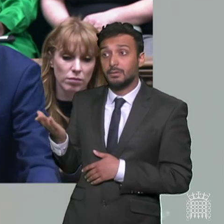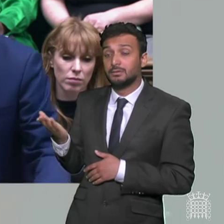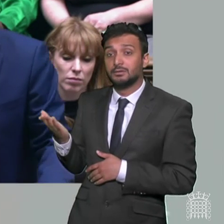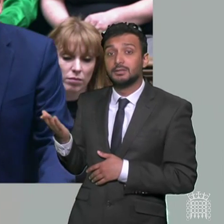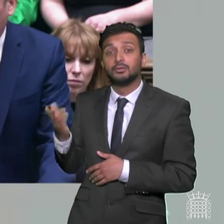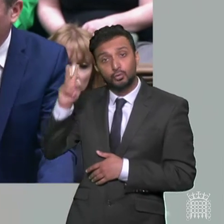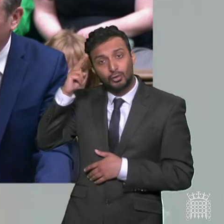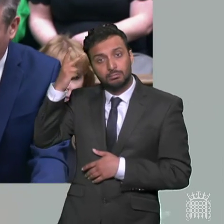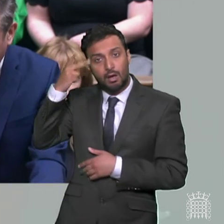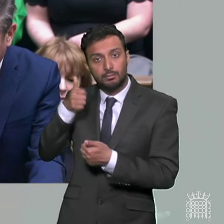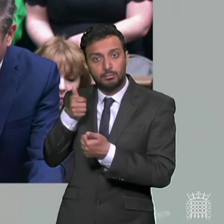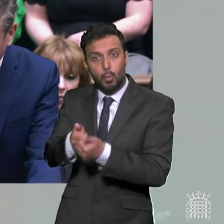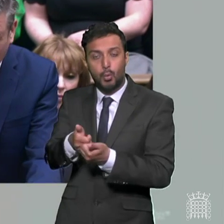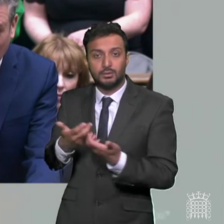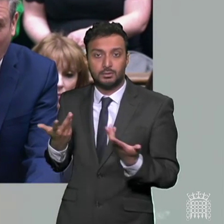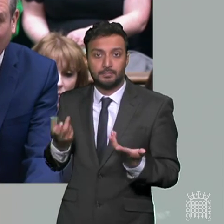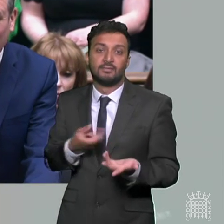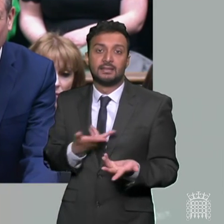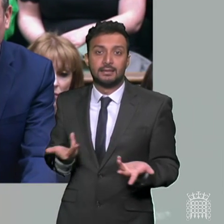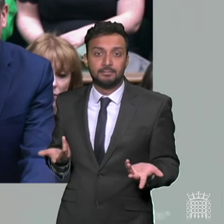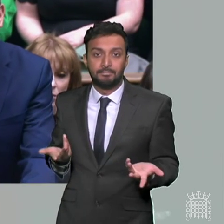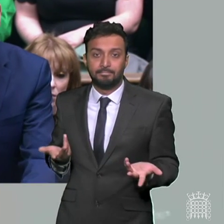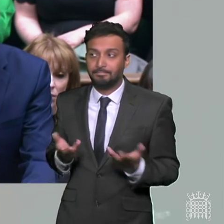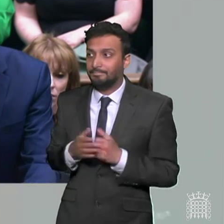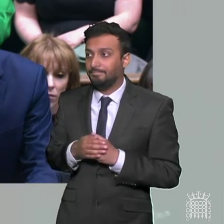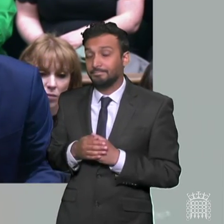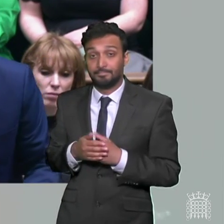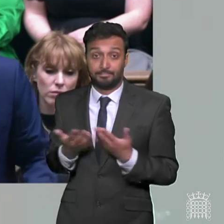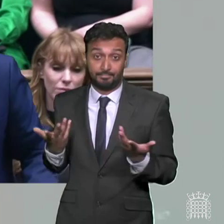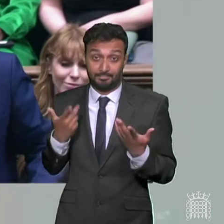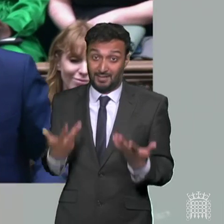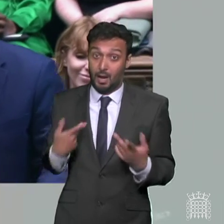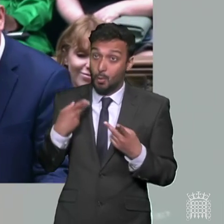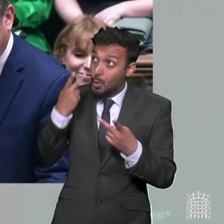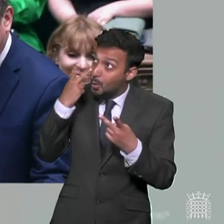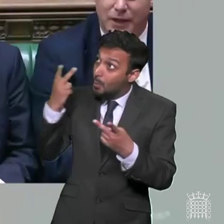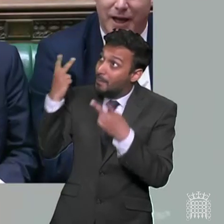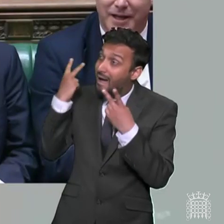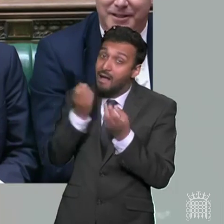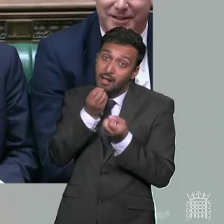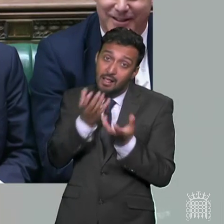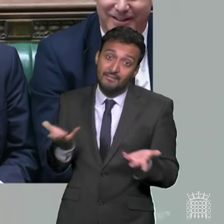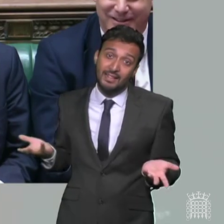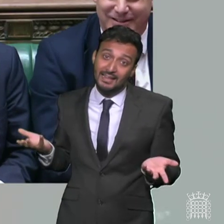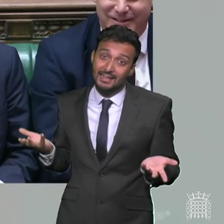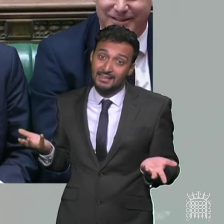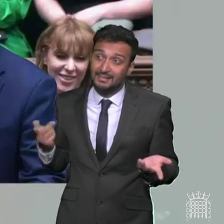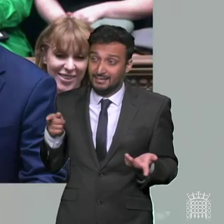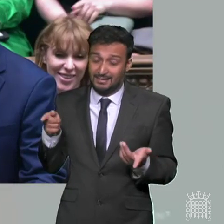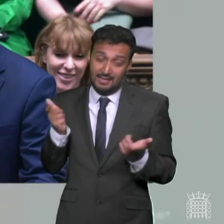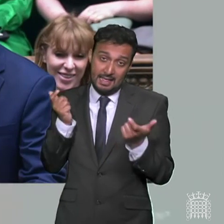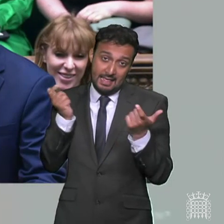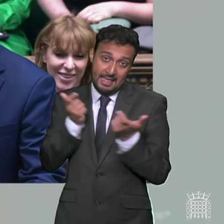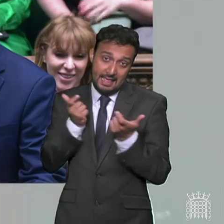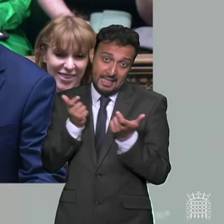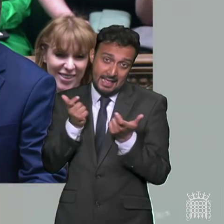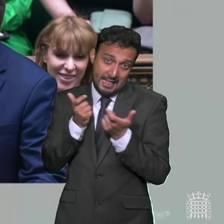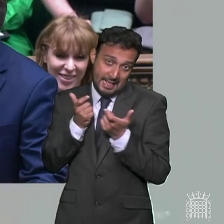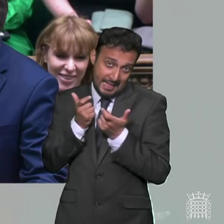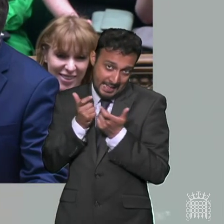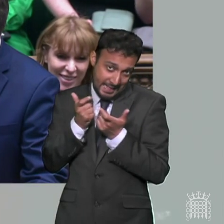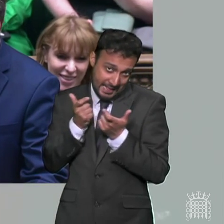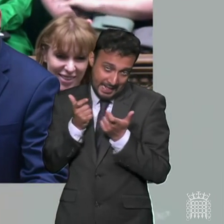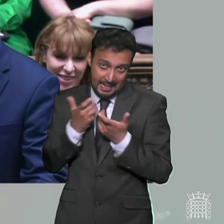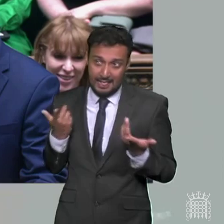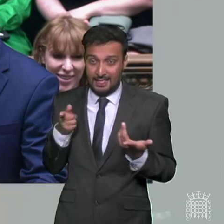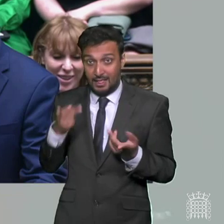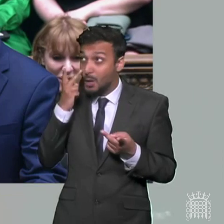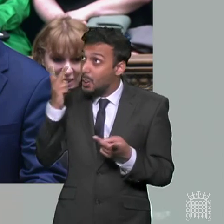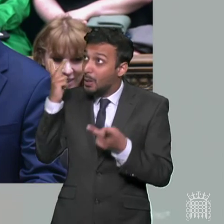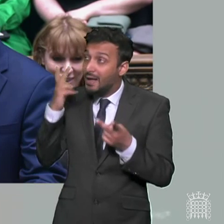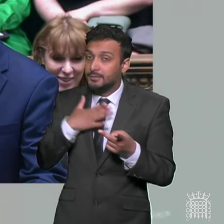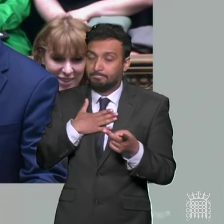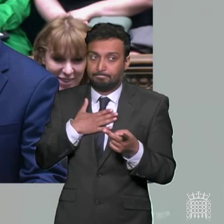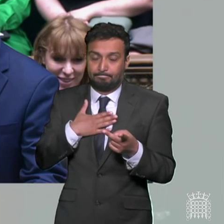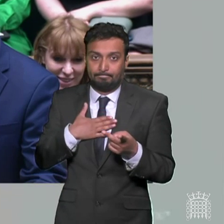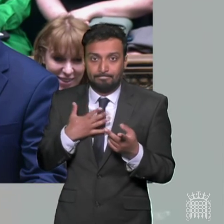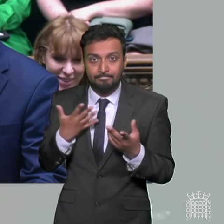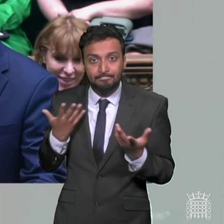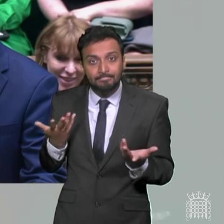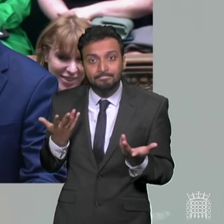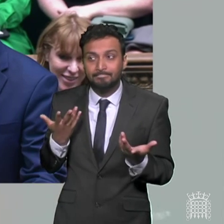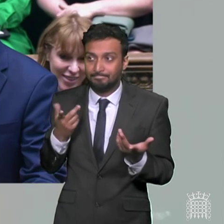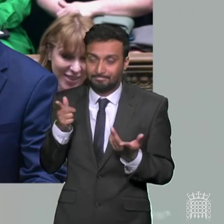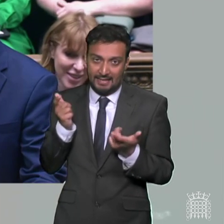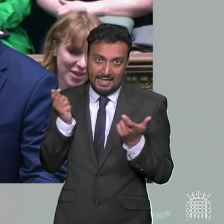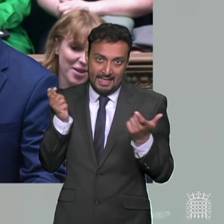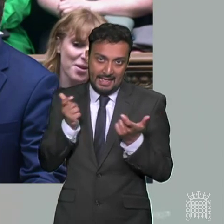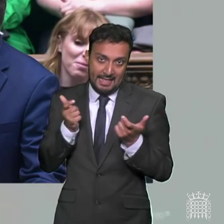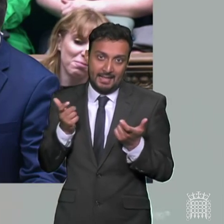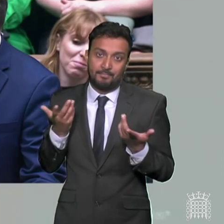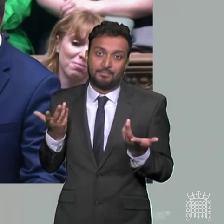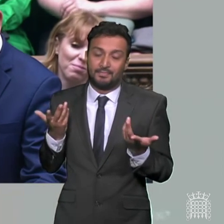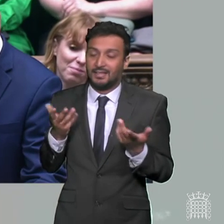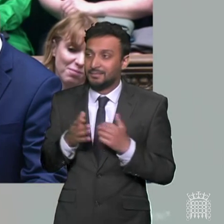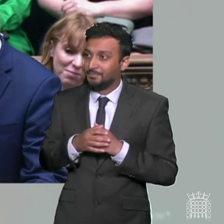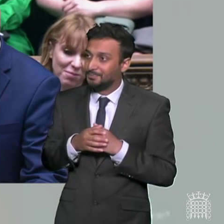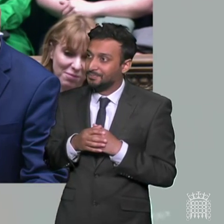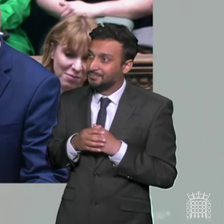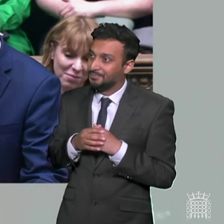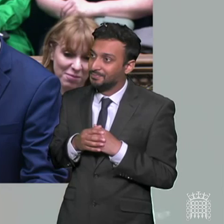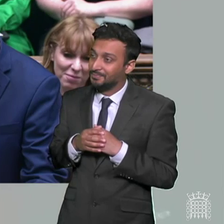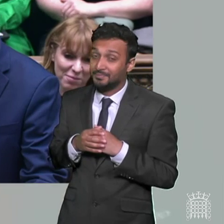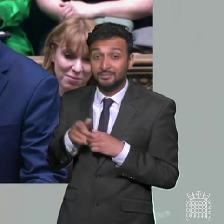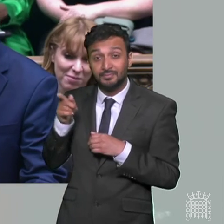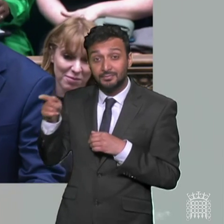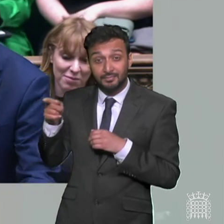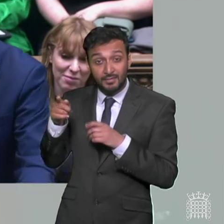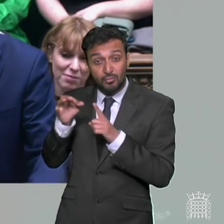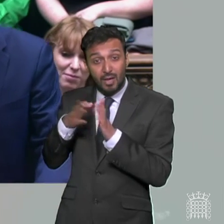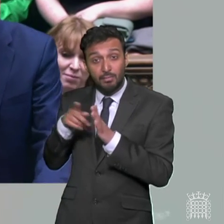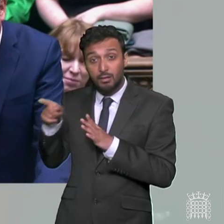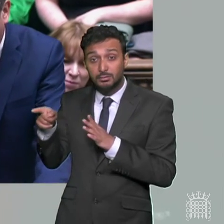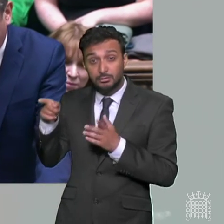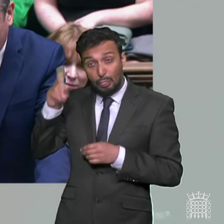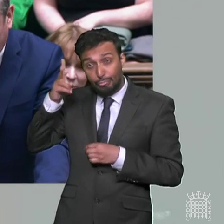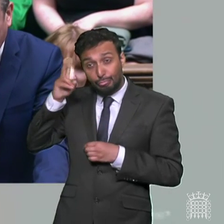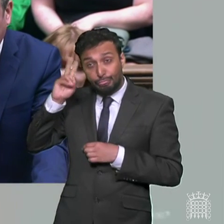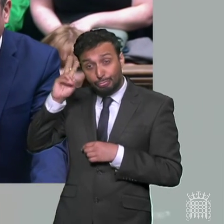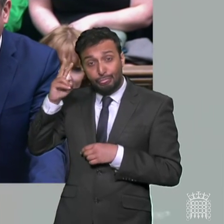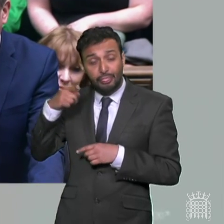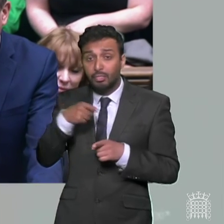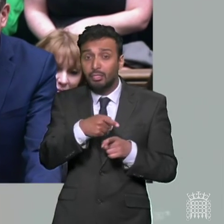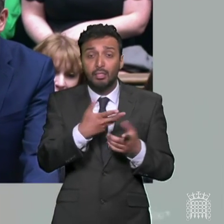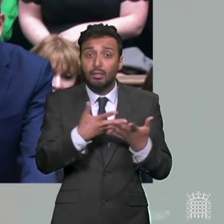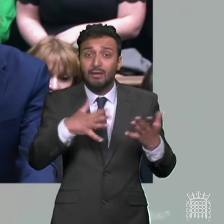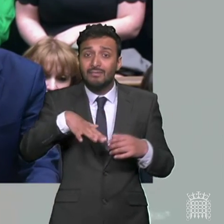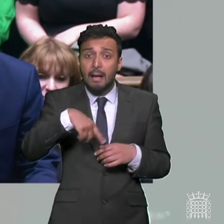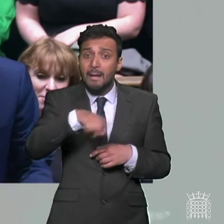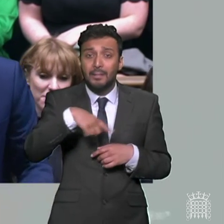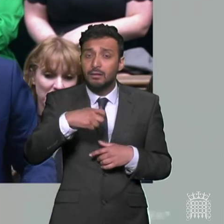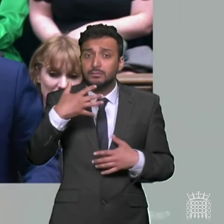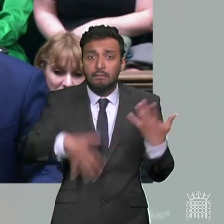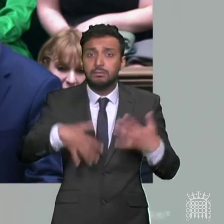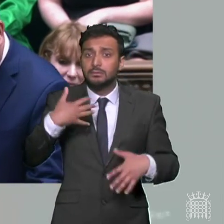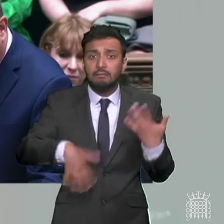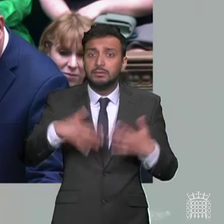Prime Minister, I am told that hindsight is a wonderful thing! But while he dithered and delayed, households across the country suffered when they did not need to.